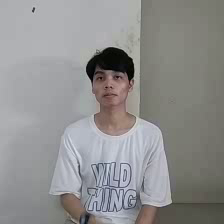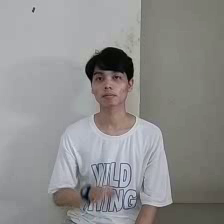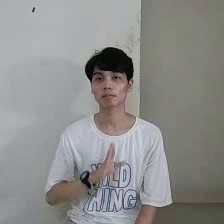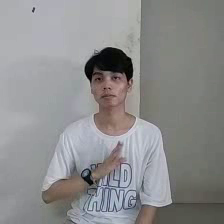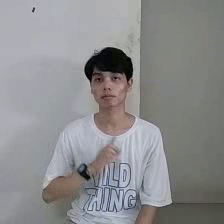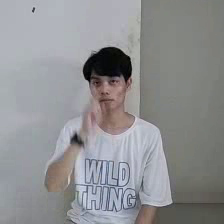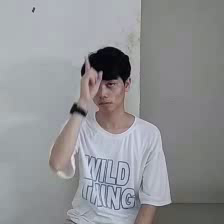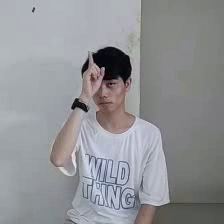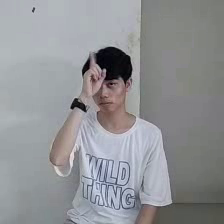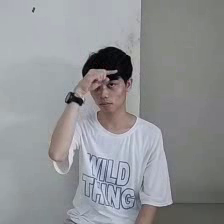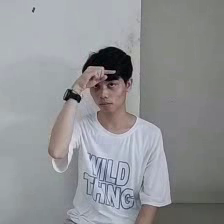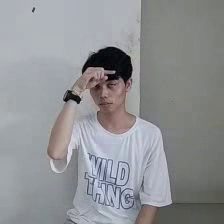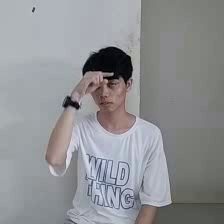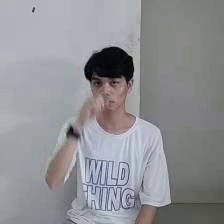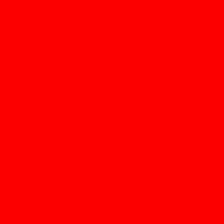Bộ y tế